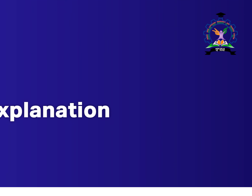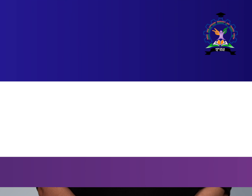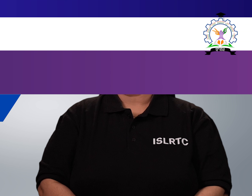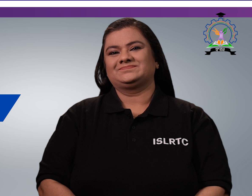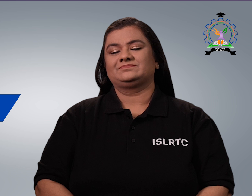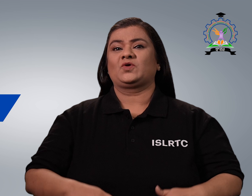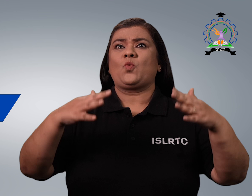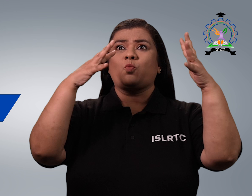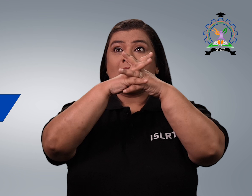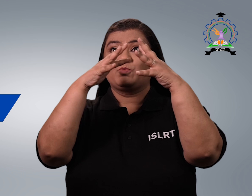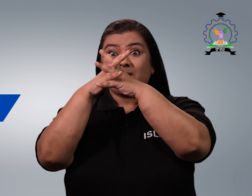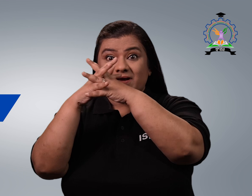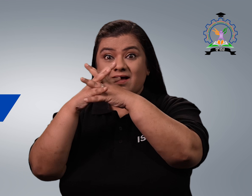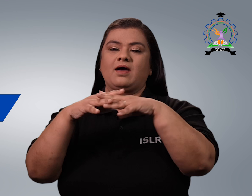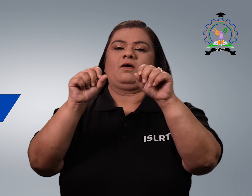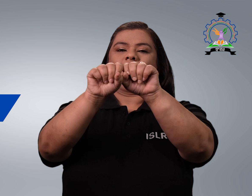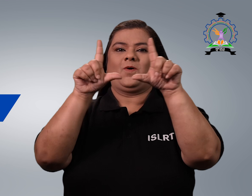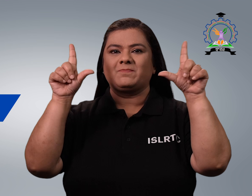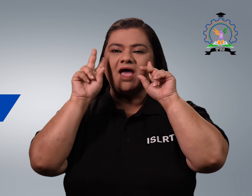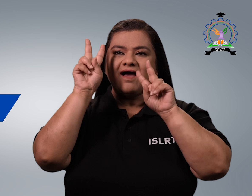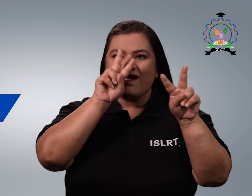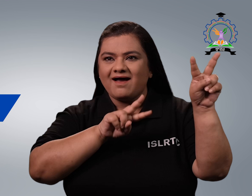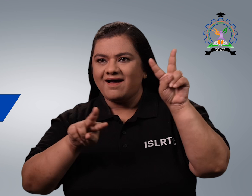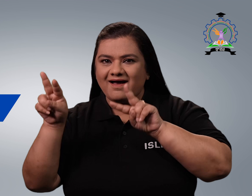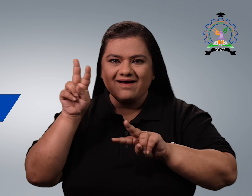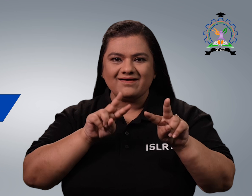Viewing of a web page.